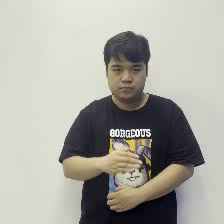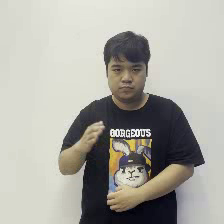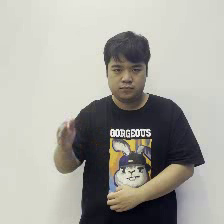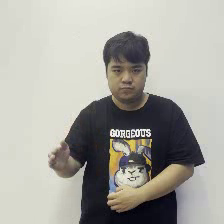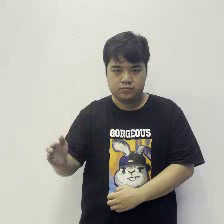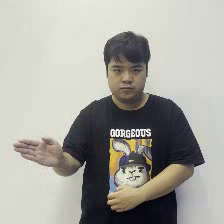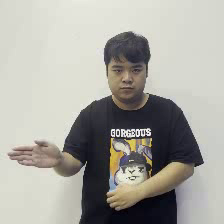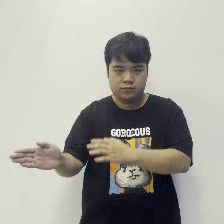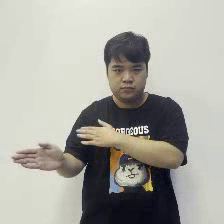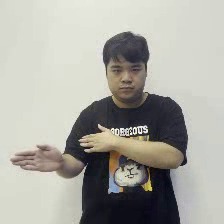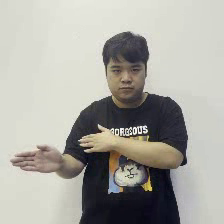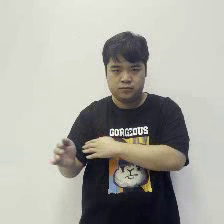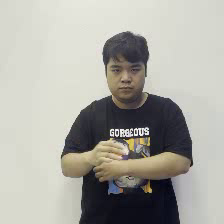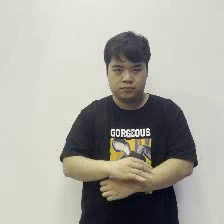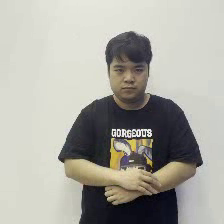Rẽ phải